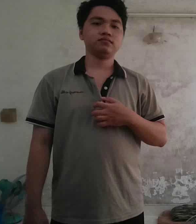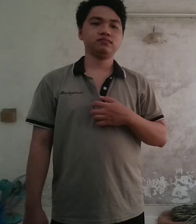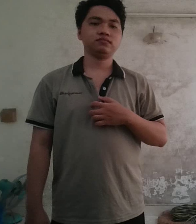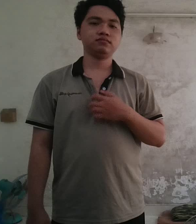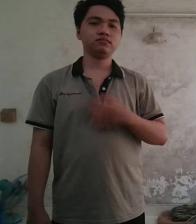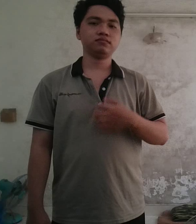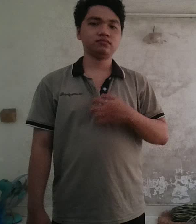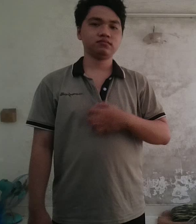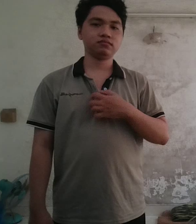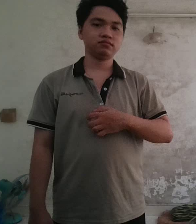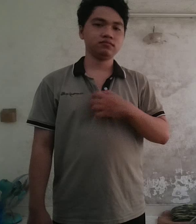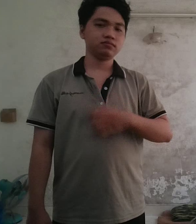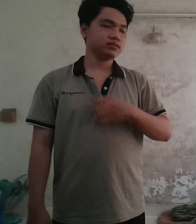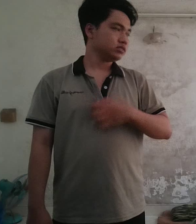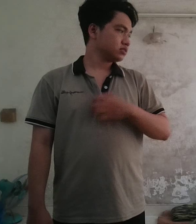ghen